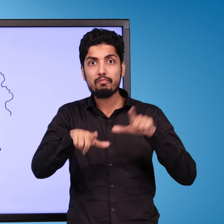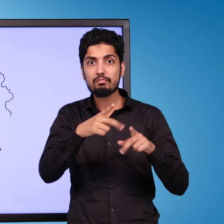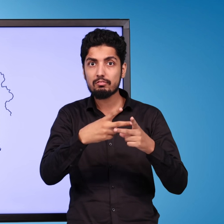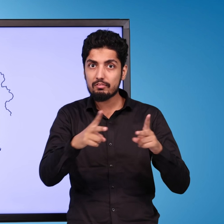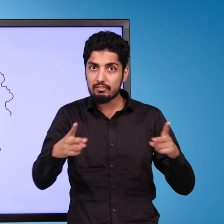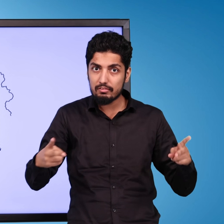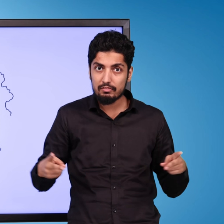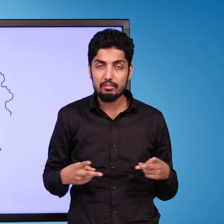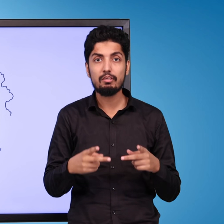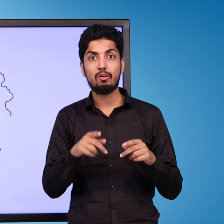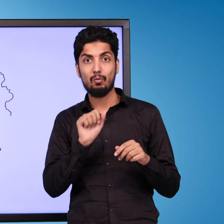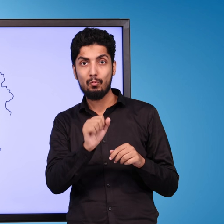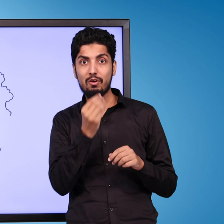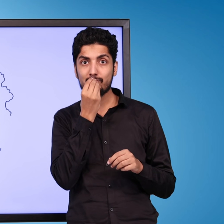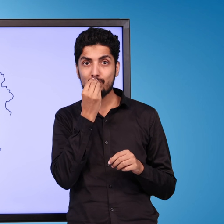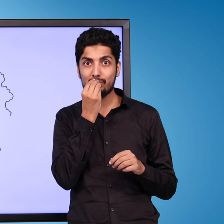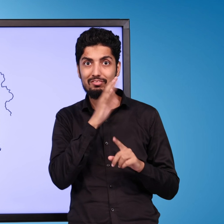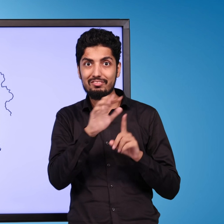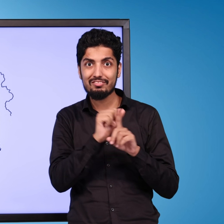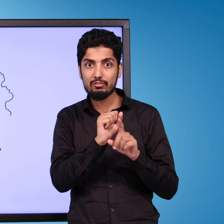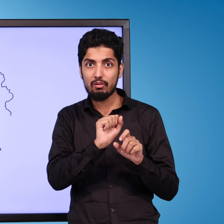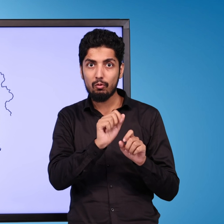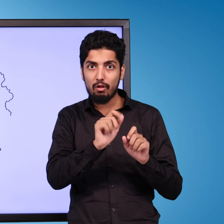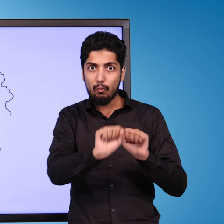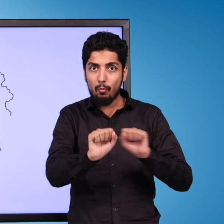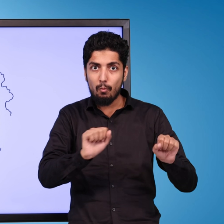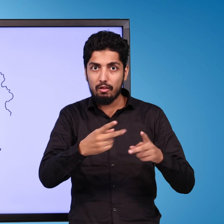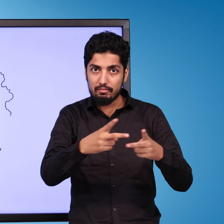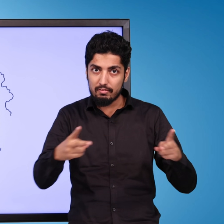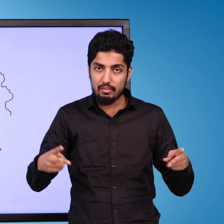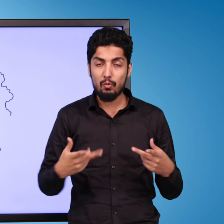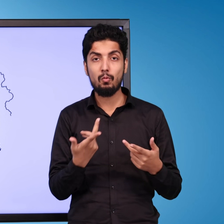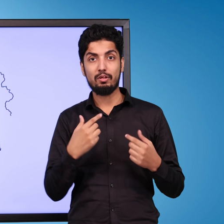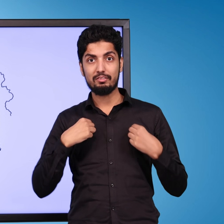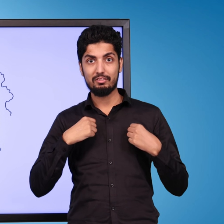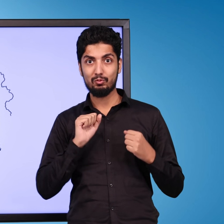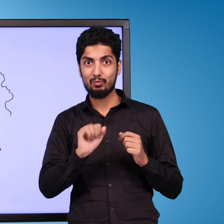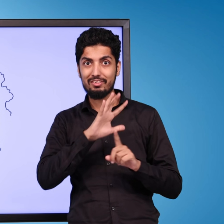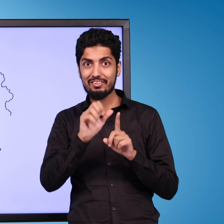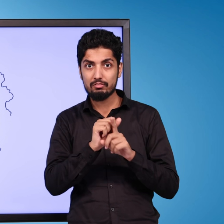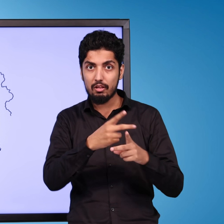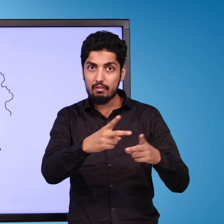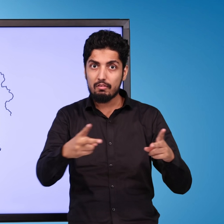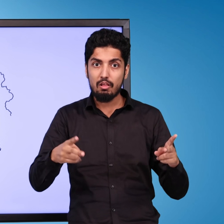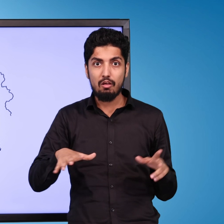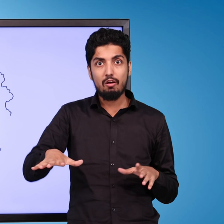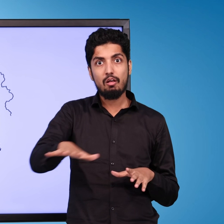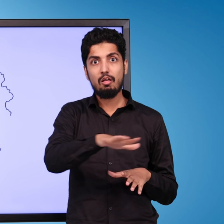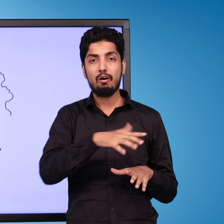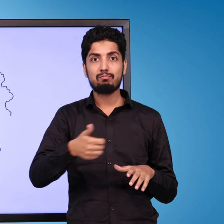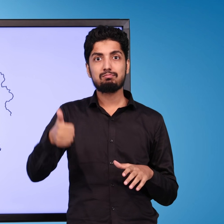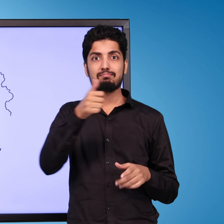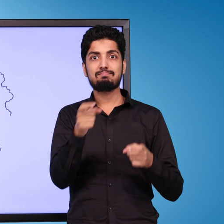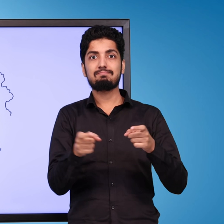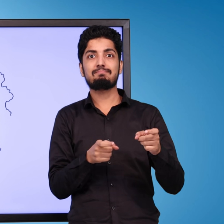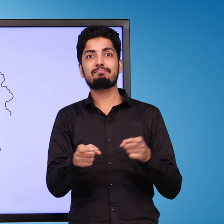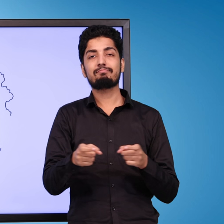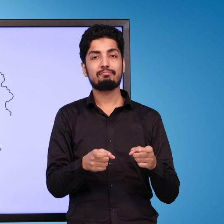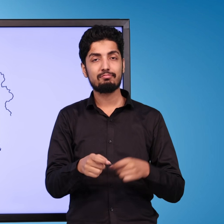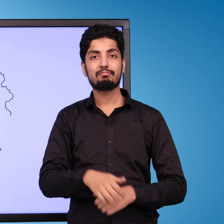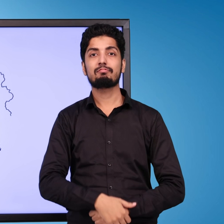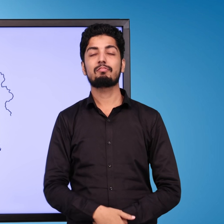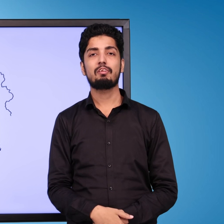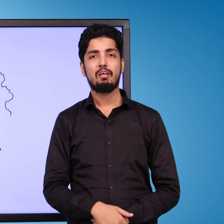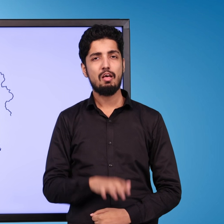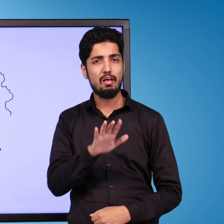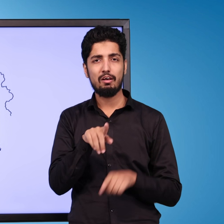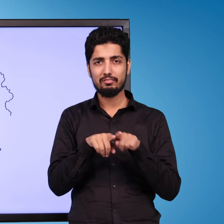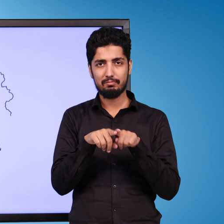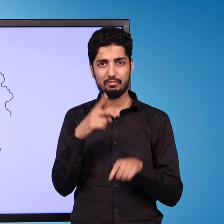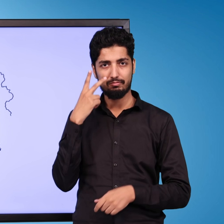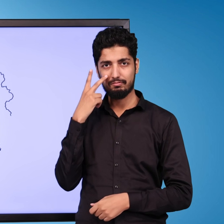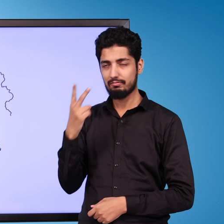eat different kinds of food and wear different kinds of clothes as well.